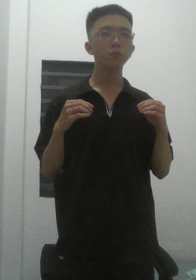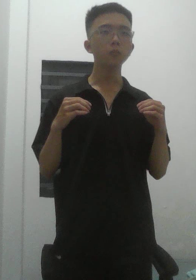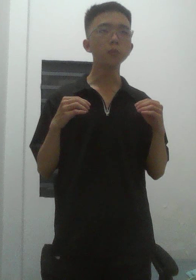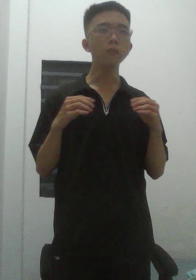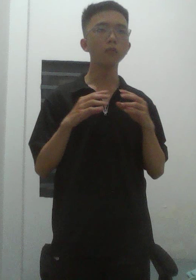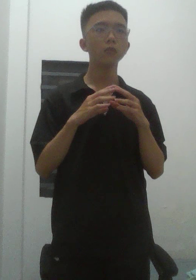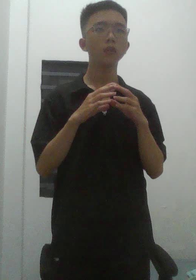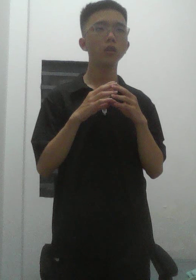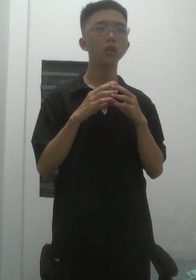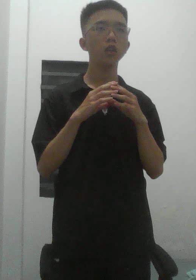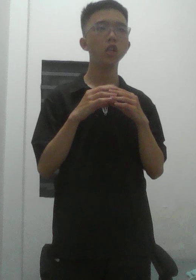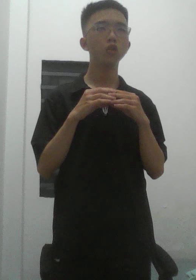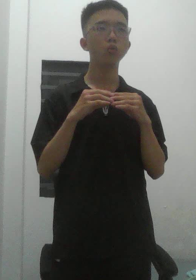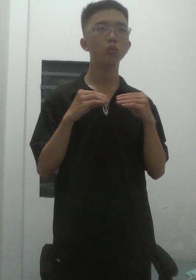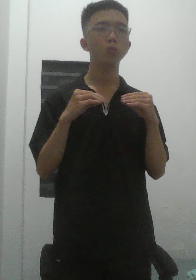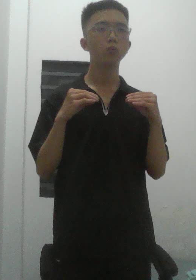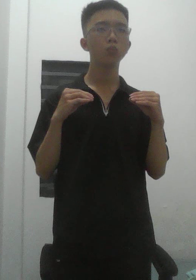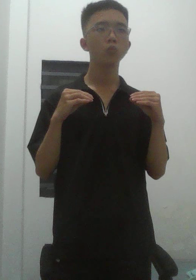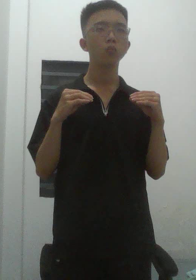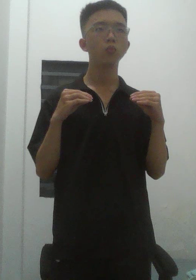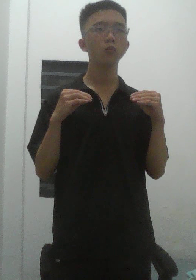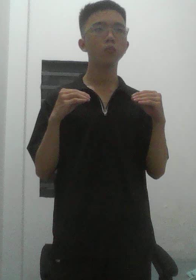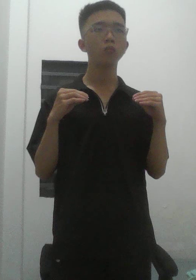nhieu